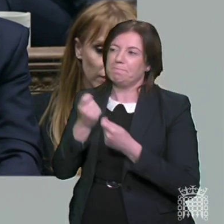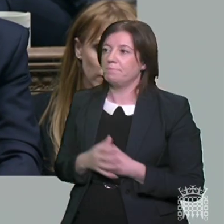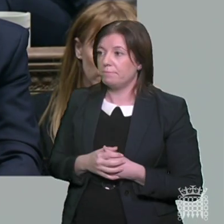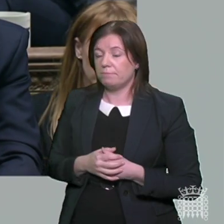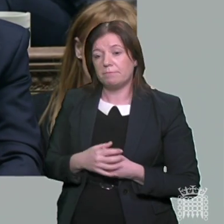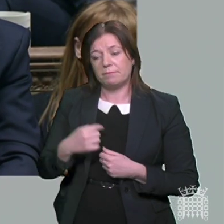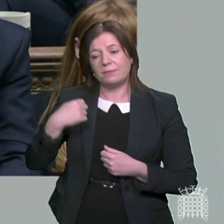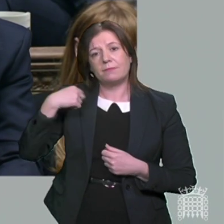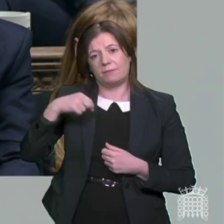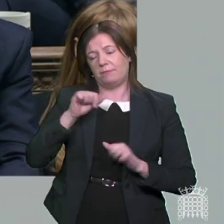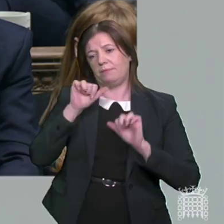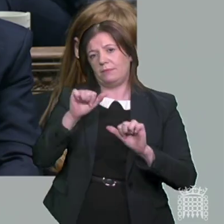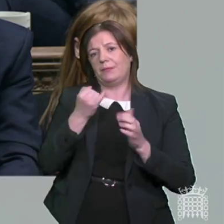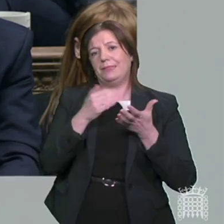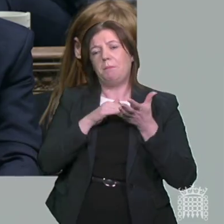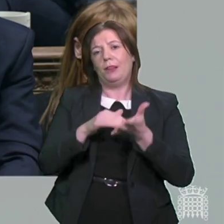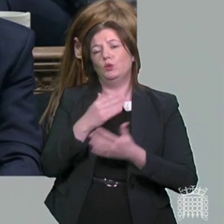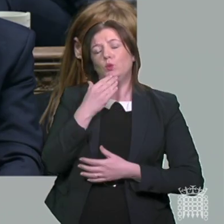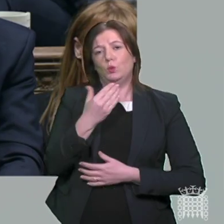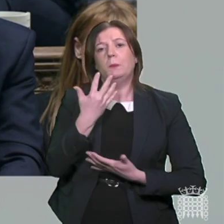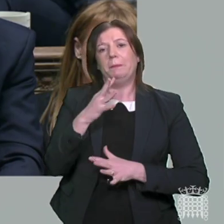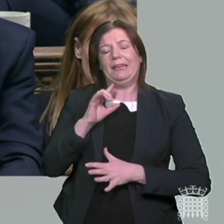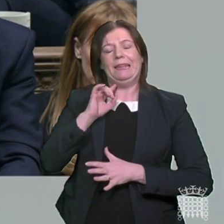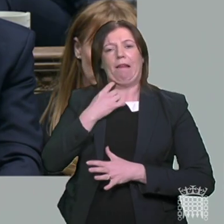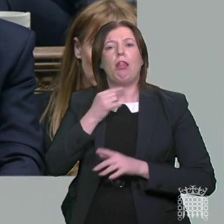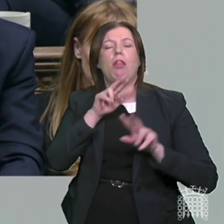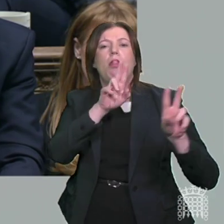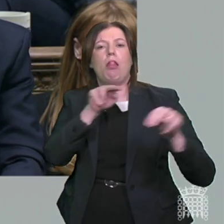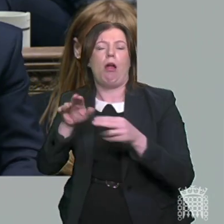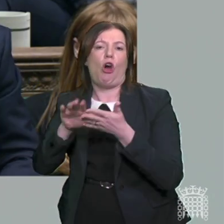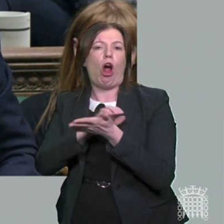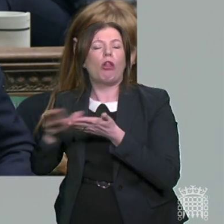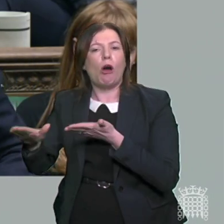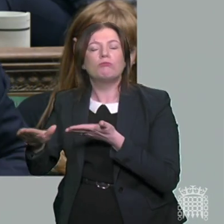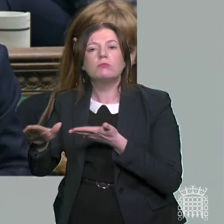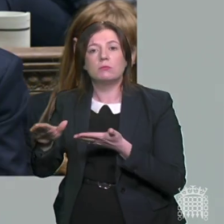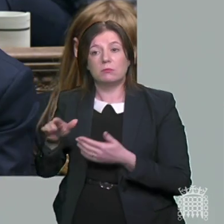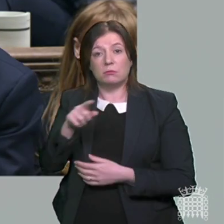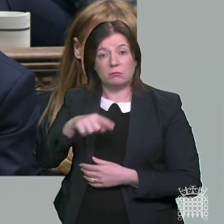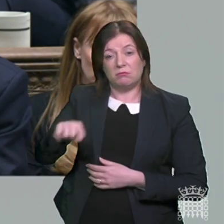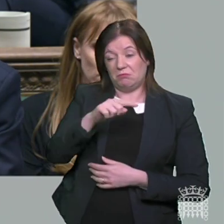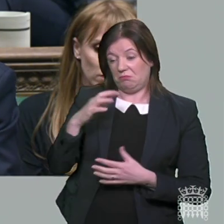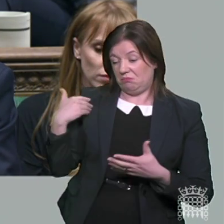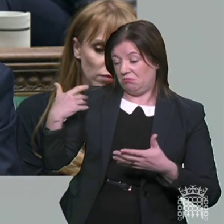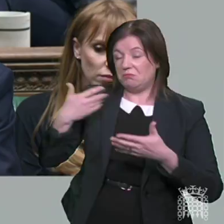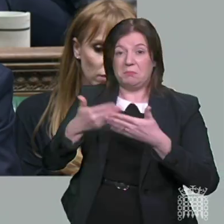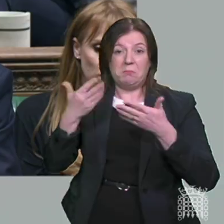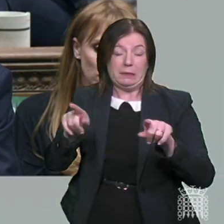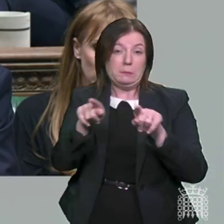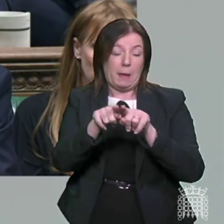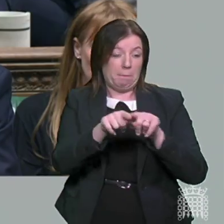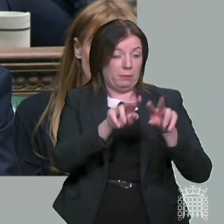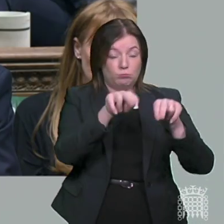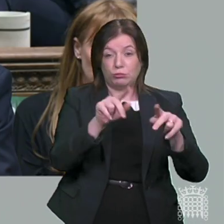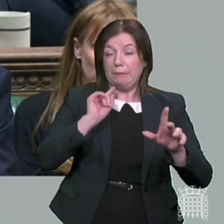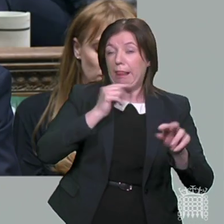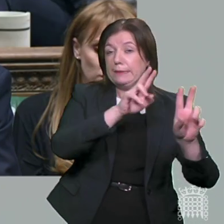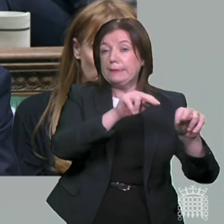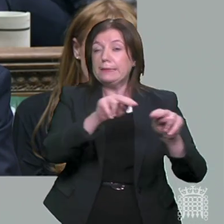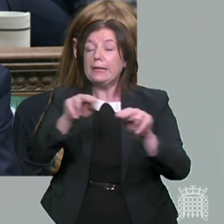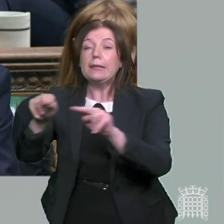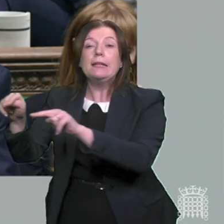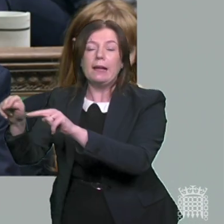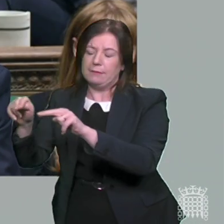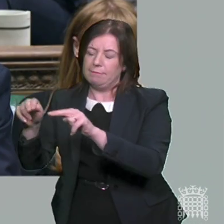This week, we will remember the 6 million Jews murdered in the holocaust and all those scarred by genocide since as we mark Holocaust Memorial Day.